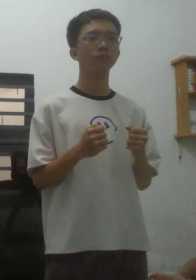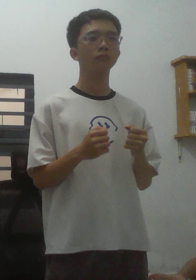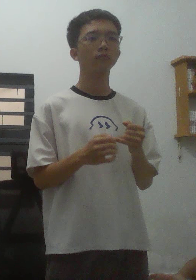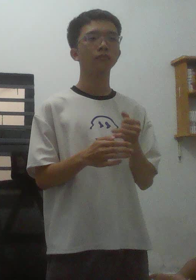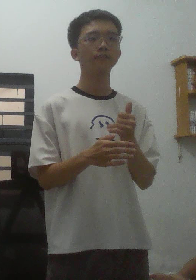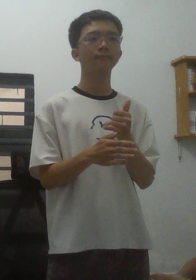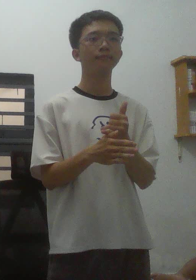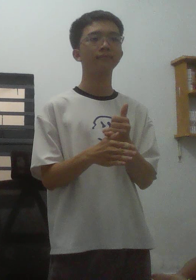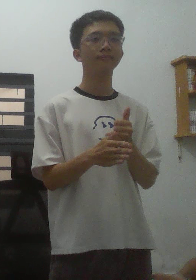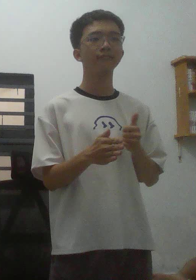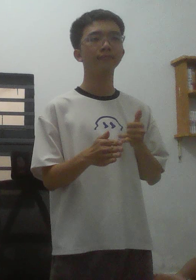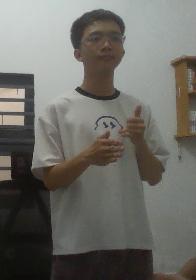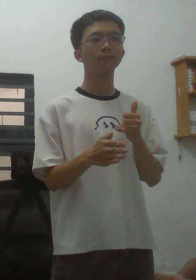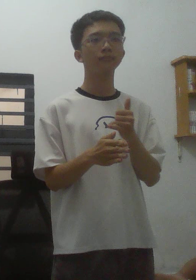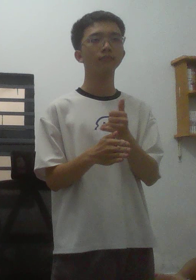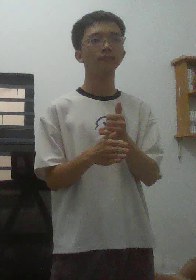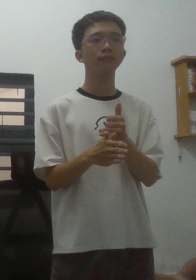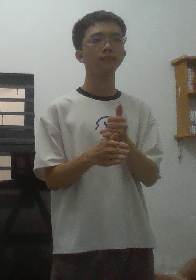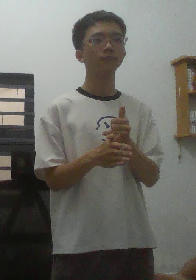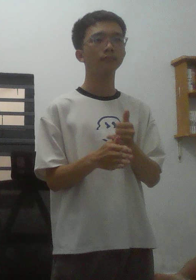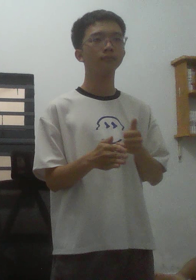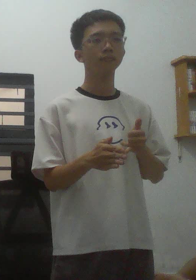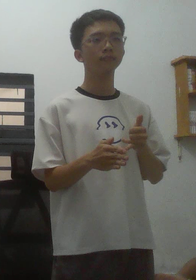cuoi thang